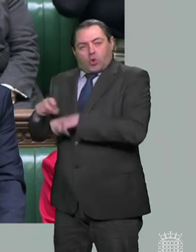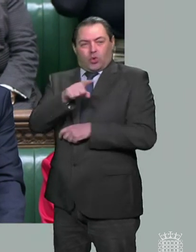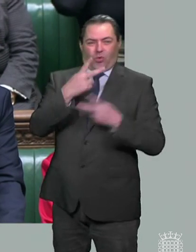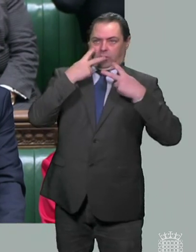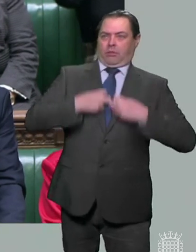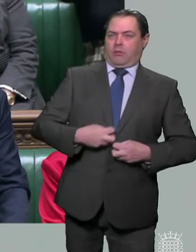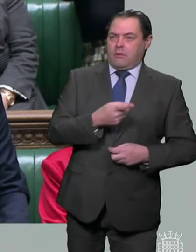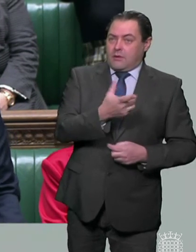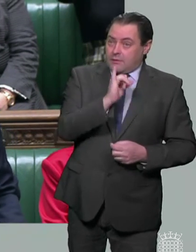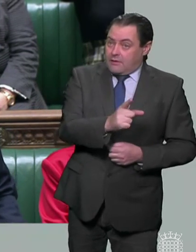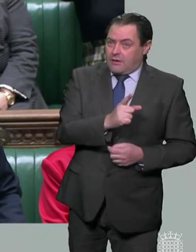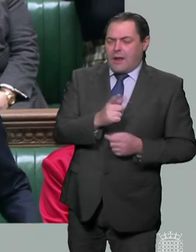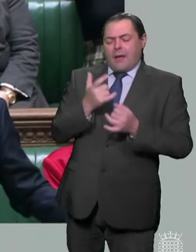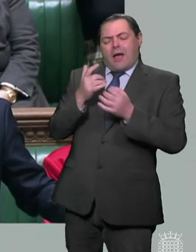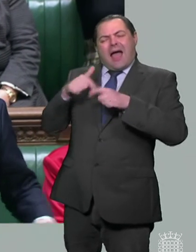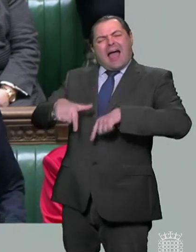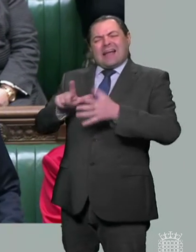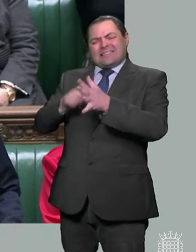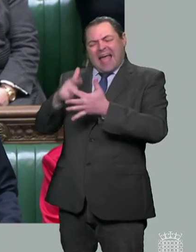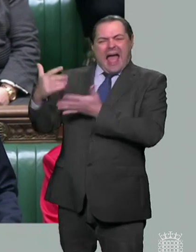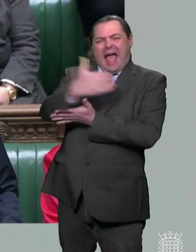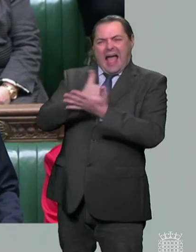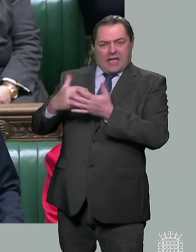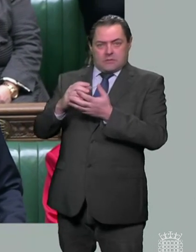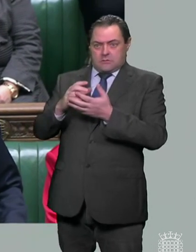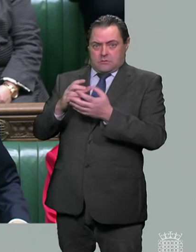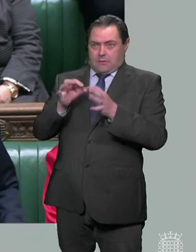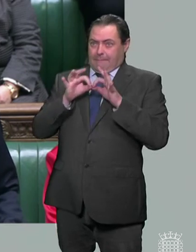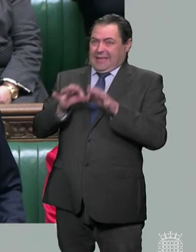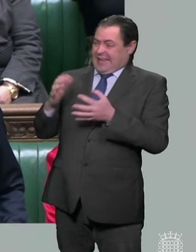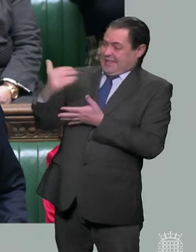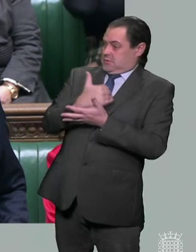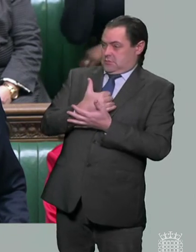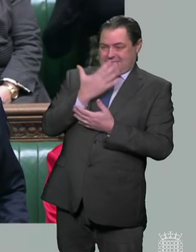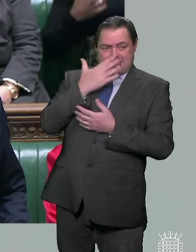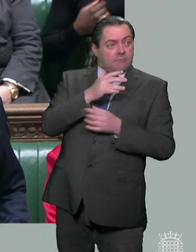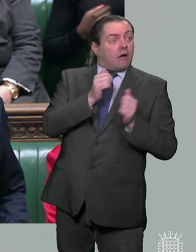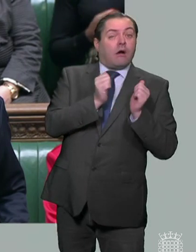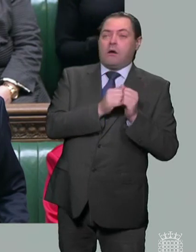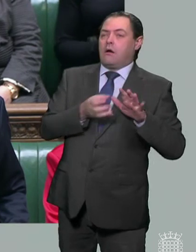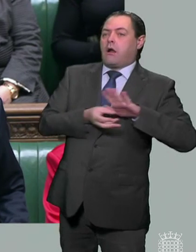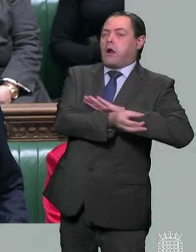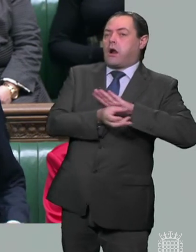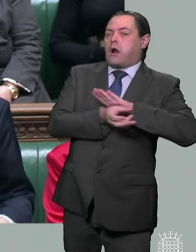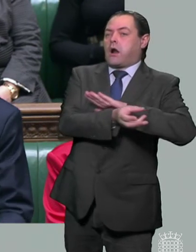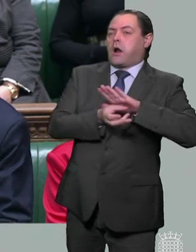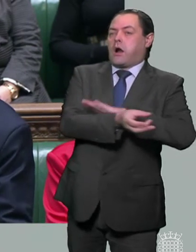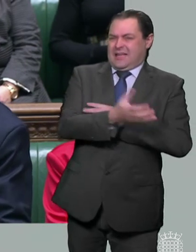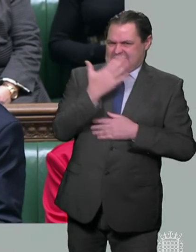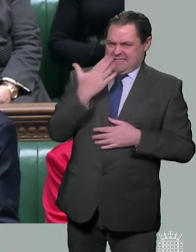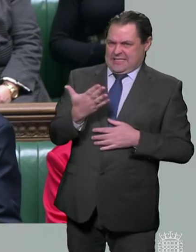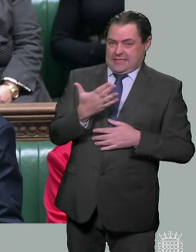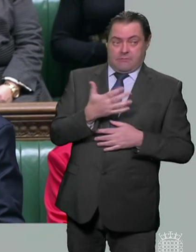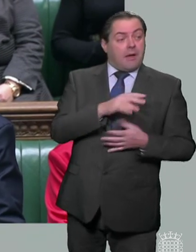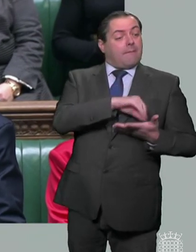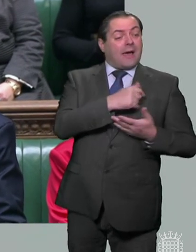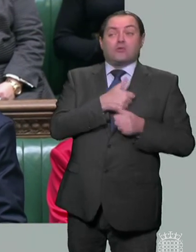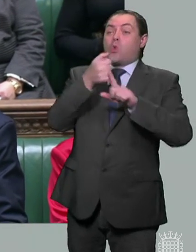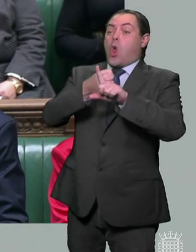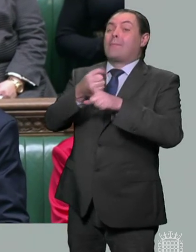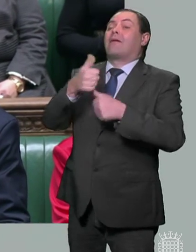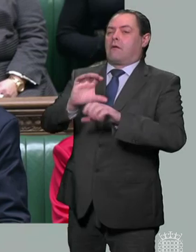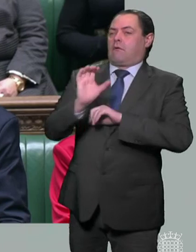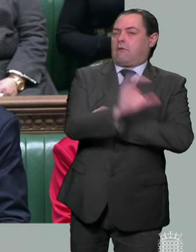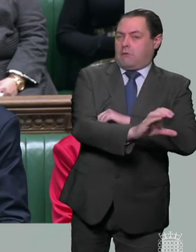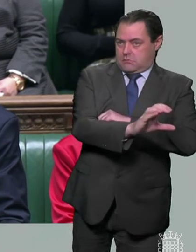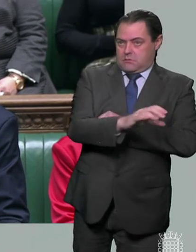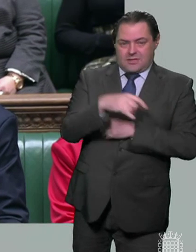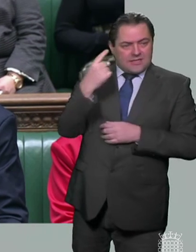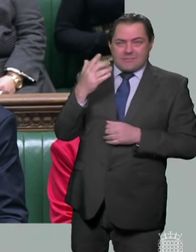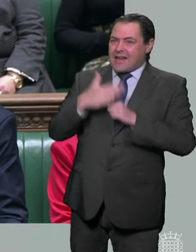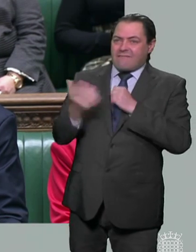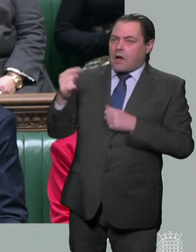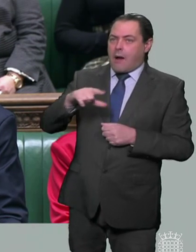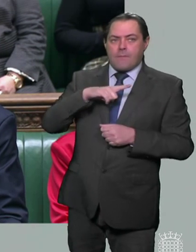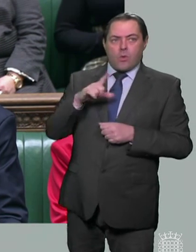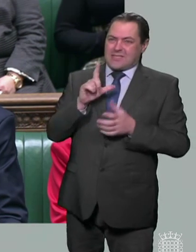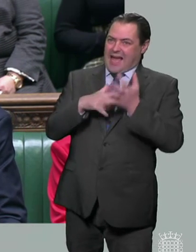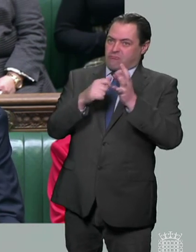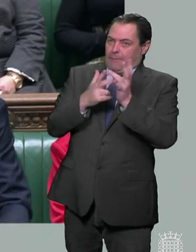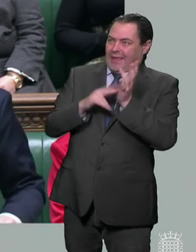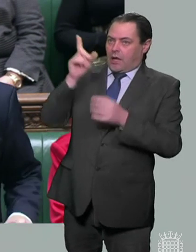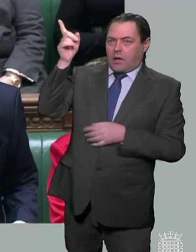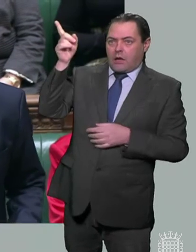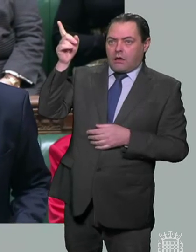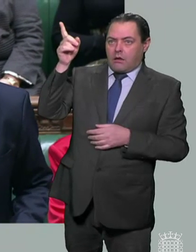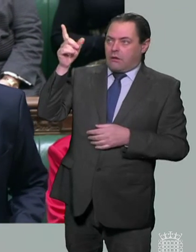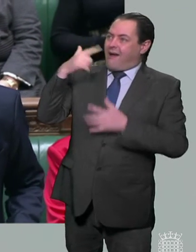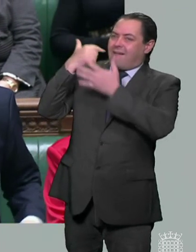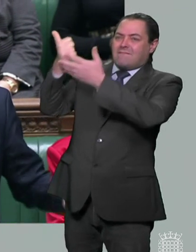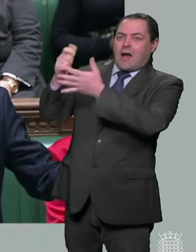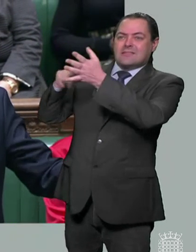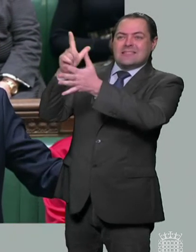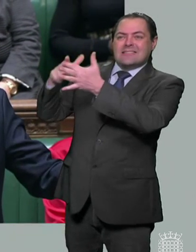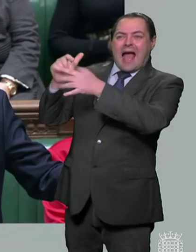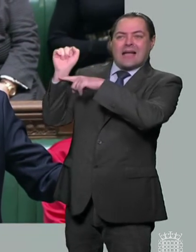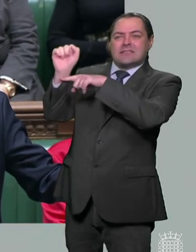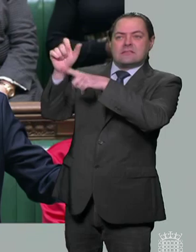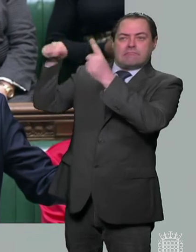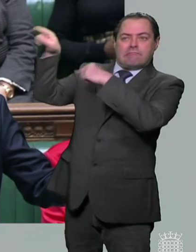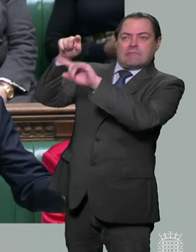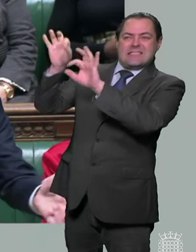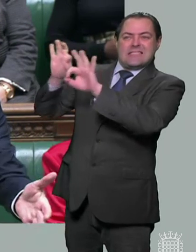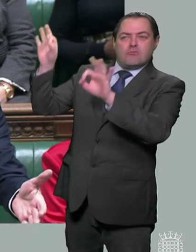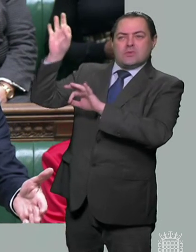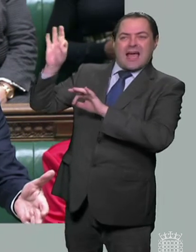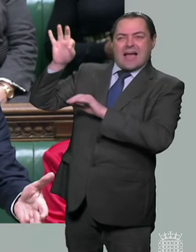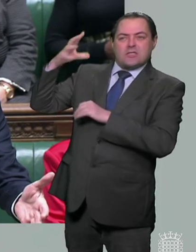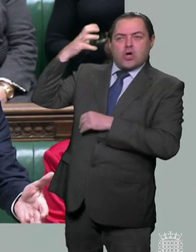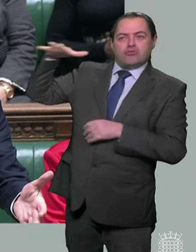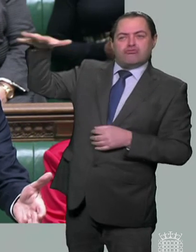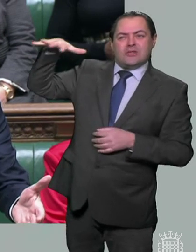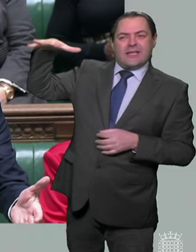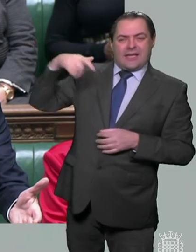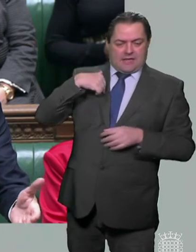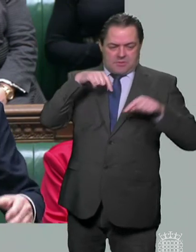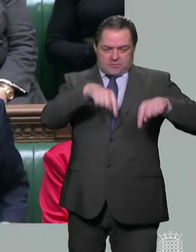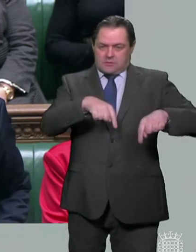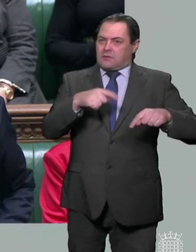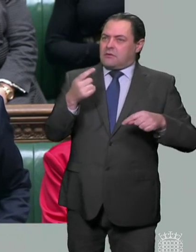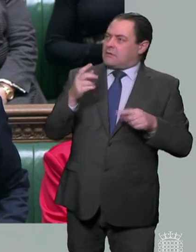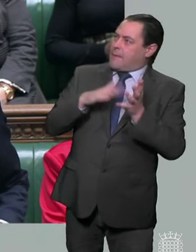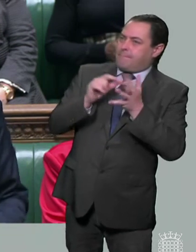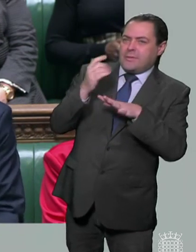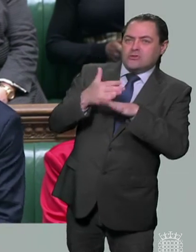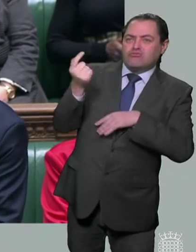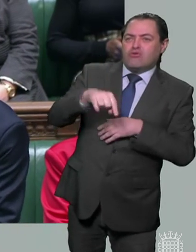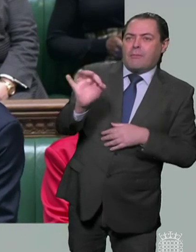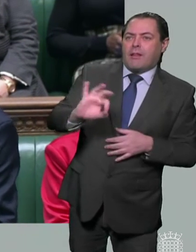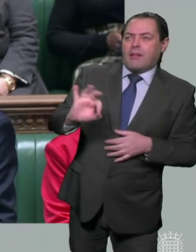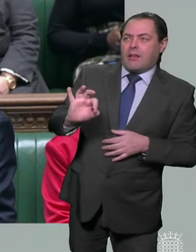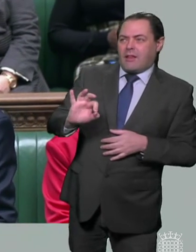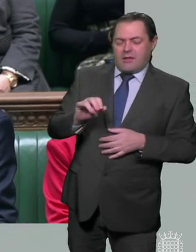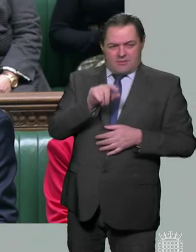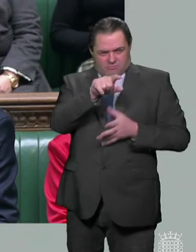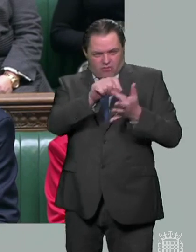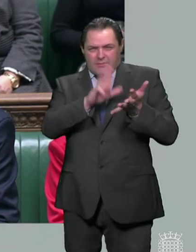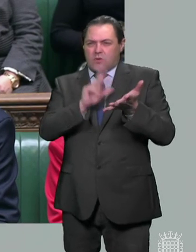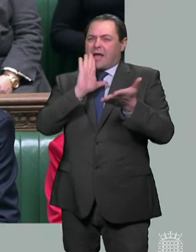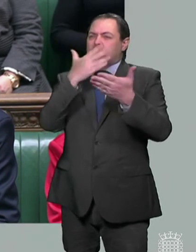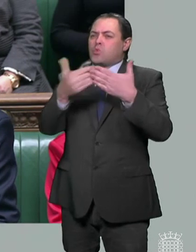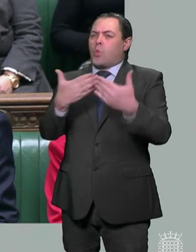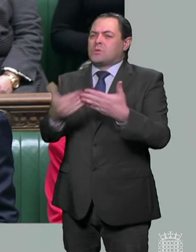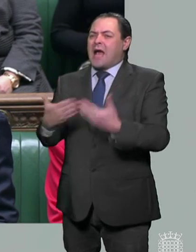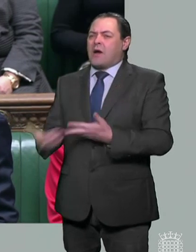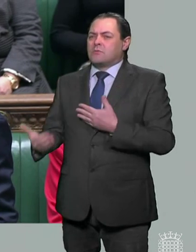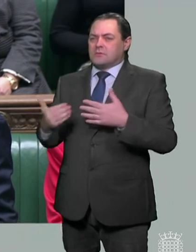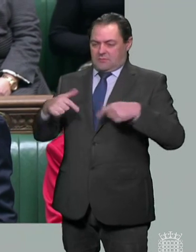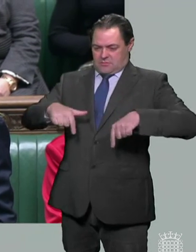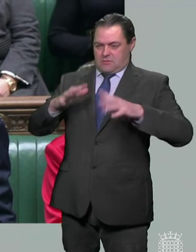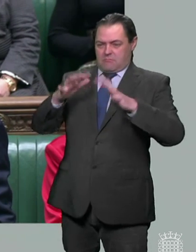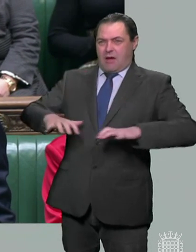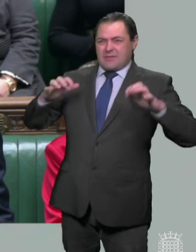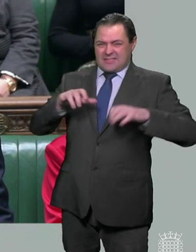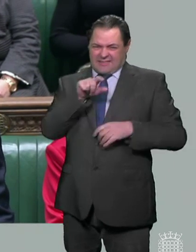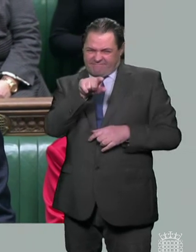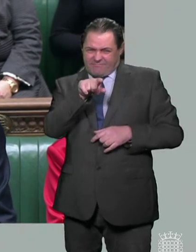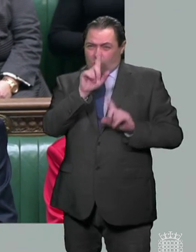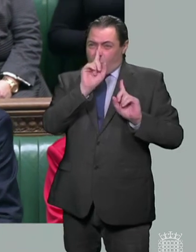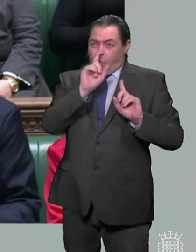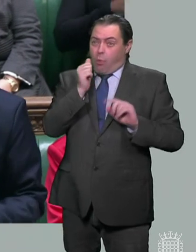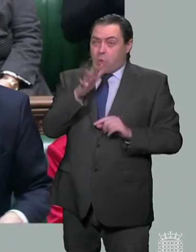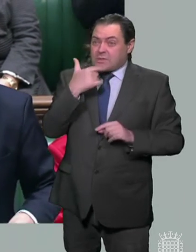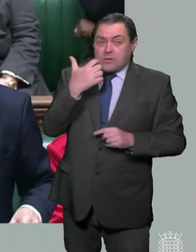Billions of pounds of taxpayers’ money handed to their mates and donors; Tory MPs getting rich by working as lobbyists, one not even bothering to turn up because he is in the Caribbean advising tax havens—and the Prime Minister somehow expects us to believe that he is the man to clean up Westminster! He led his troops through the sewers to cover up corruption, and he cannot even say sorry.